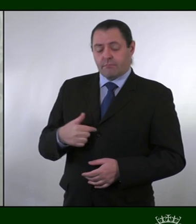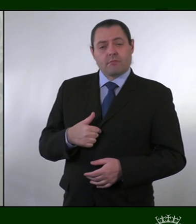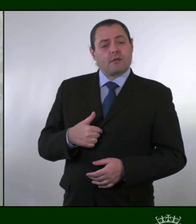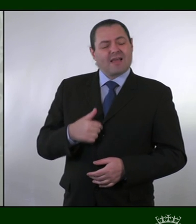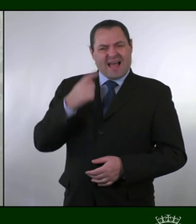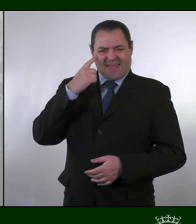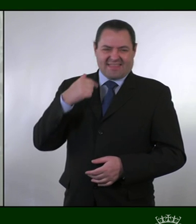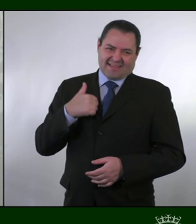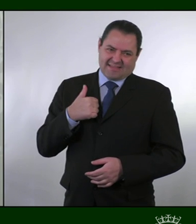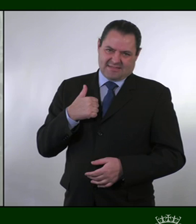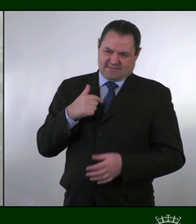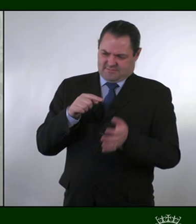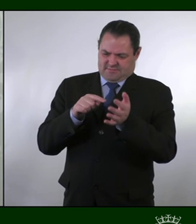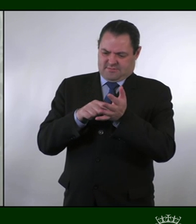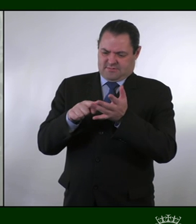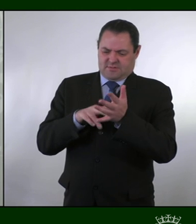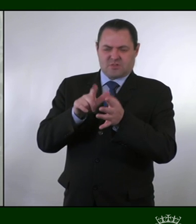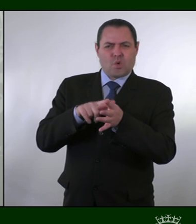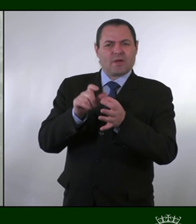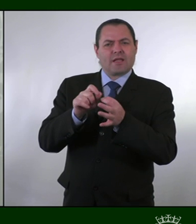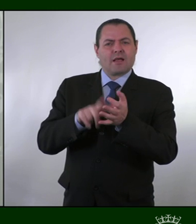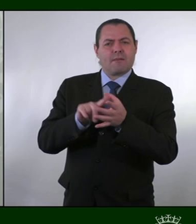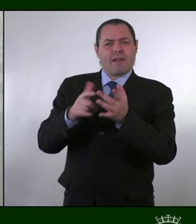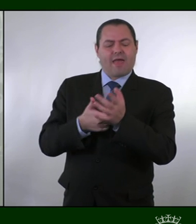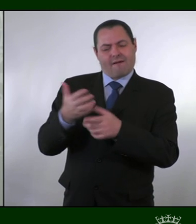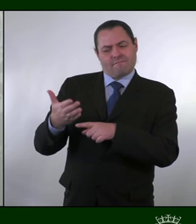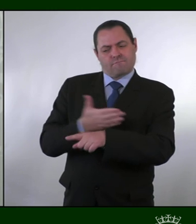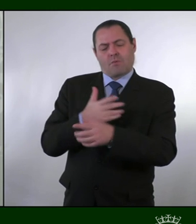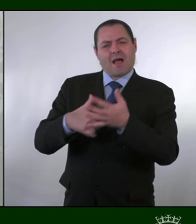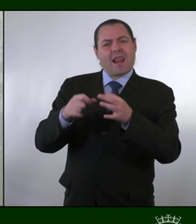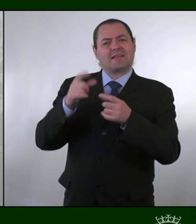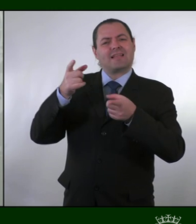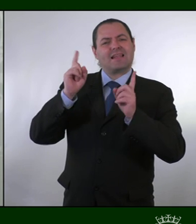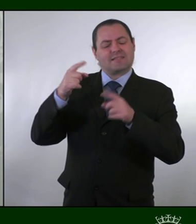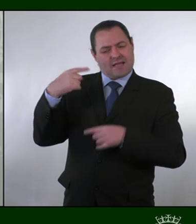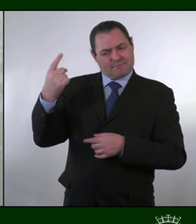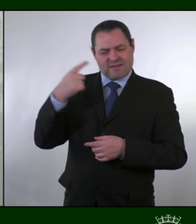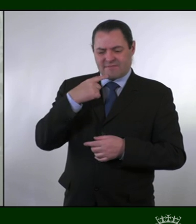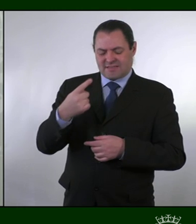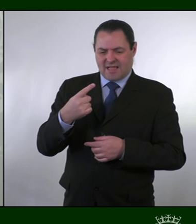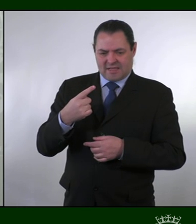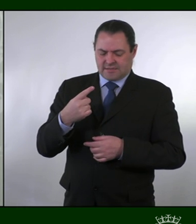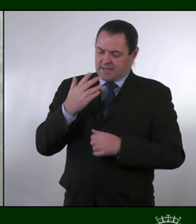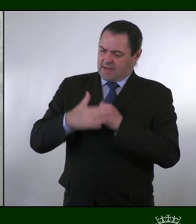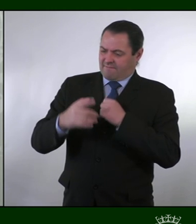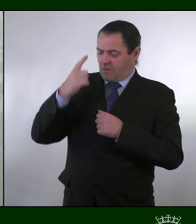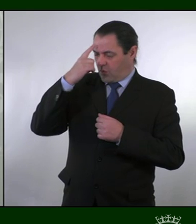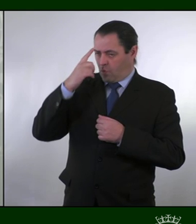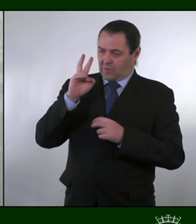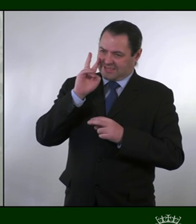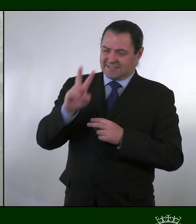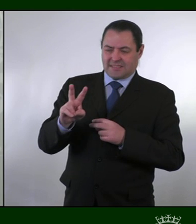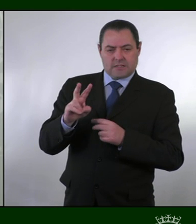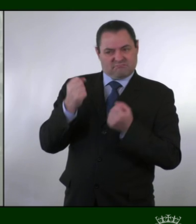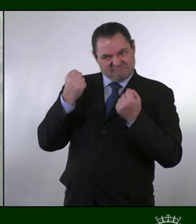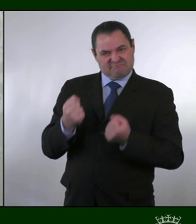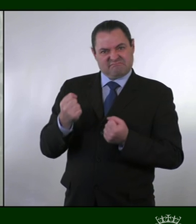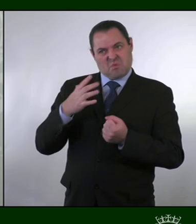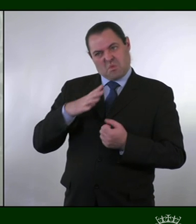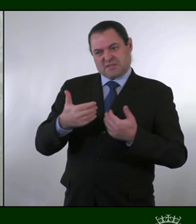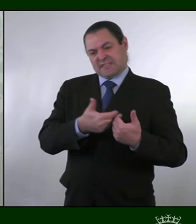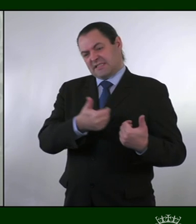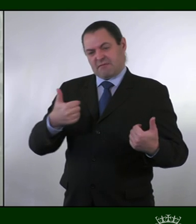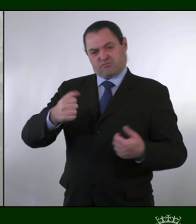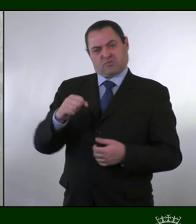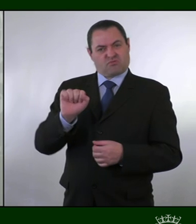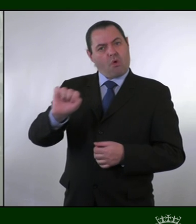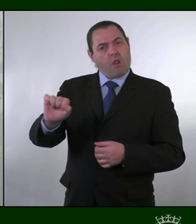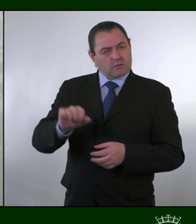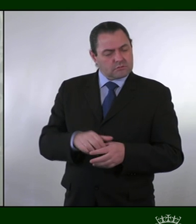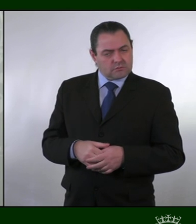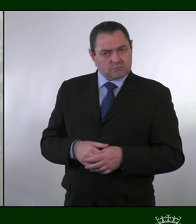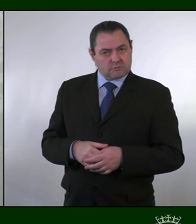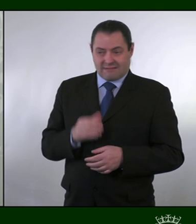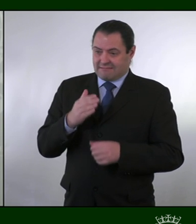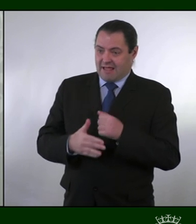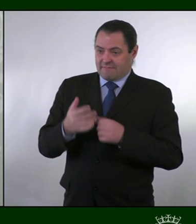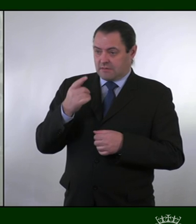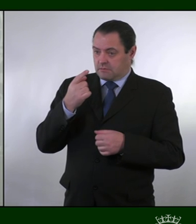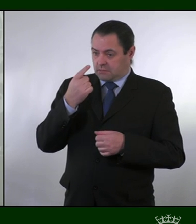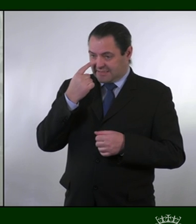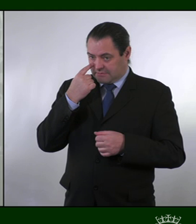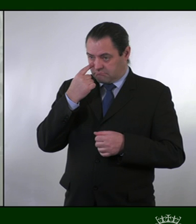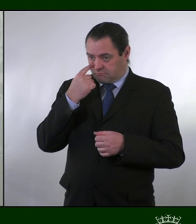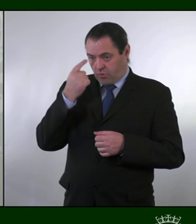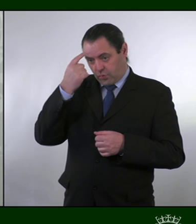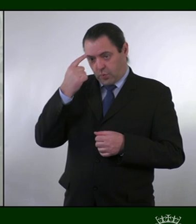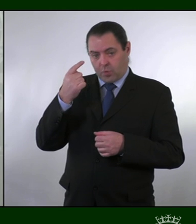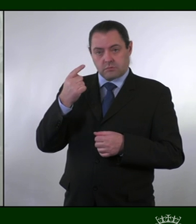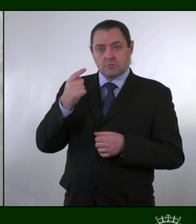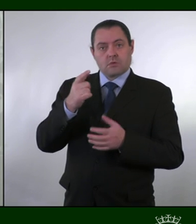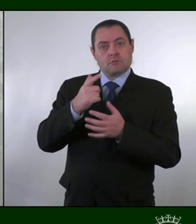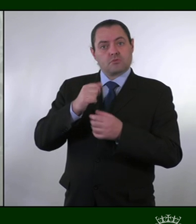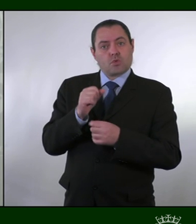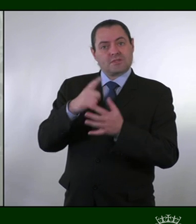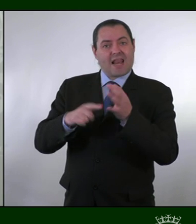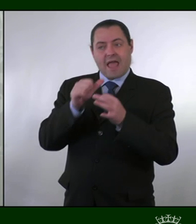Tony Blair himself, the former Labour leader, has conceded that he did not foresee the rise of a separatist party in Scotland and that he did not foresee the collapse of Scottish Labour.